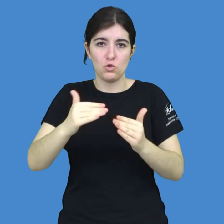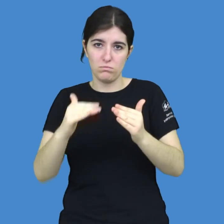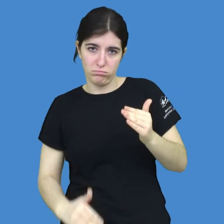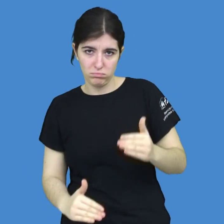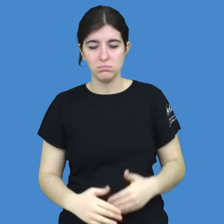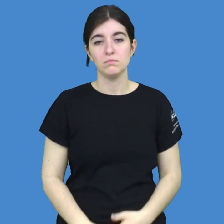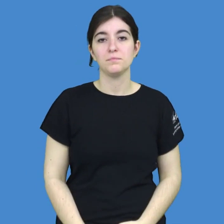inferior